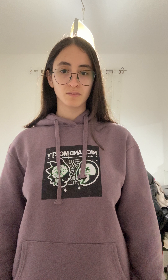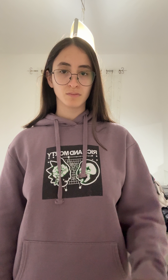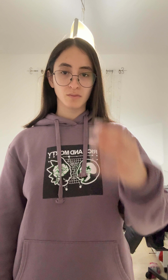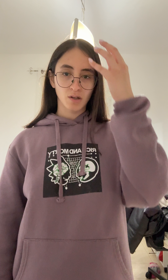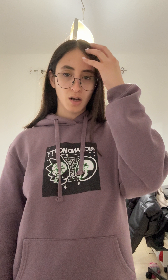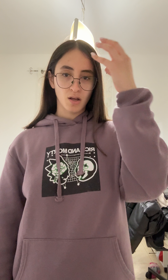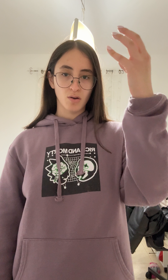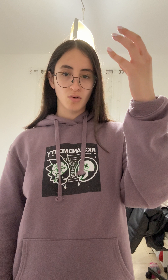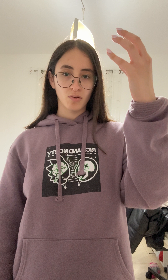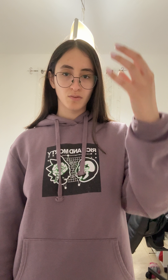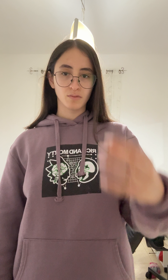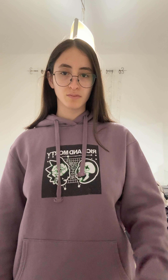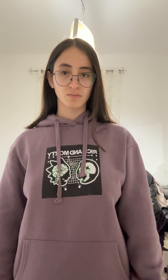לאהוב